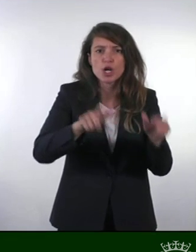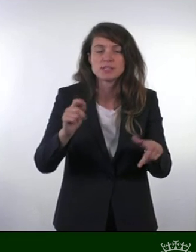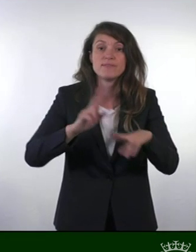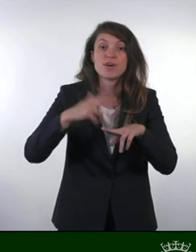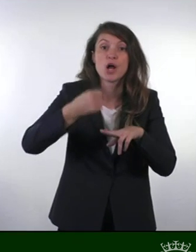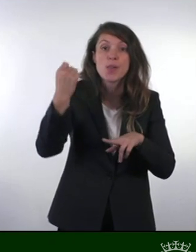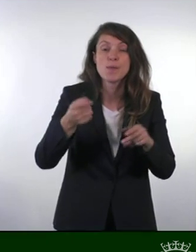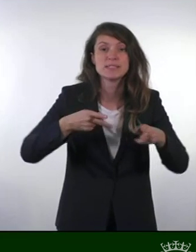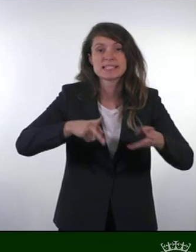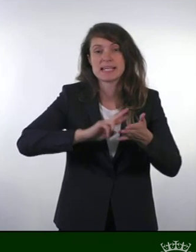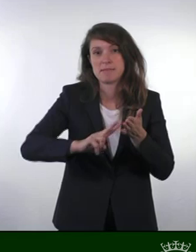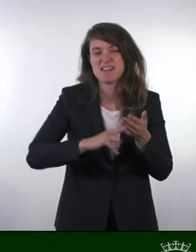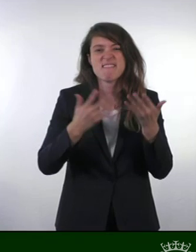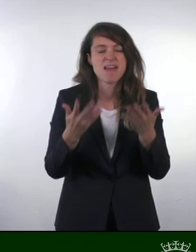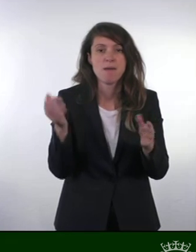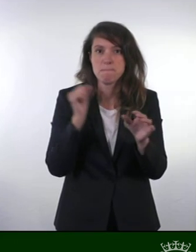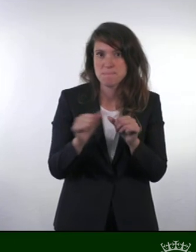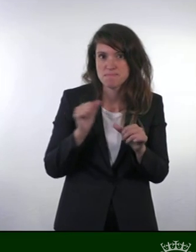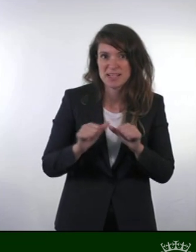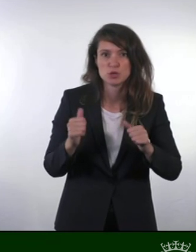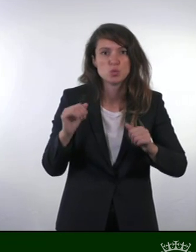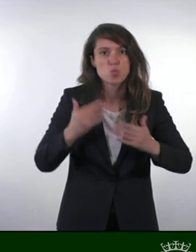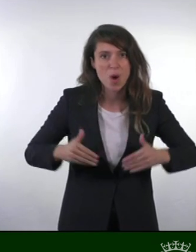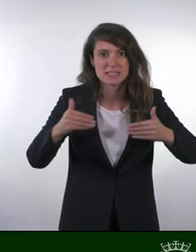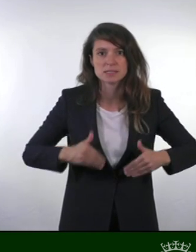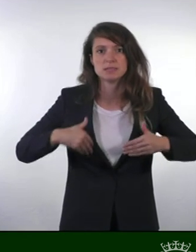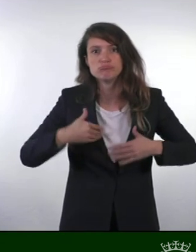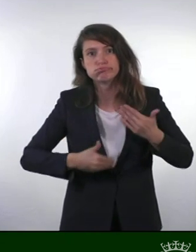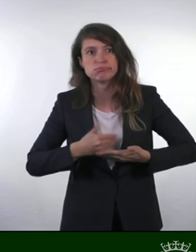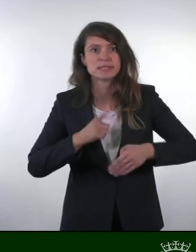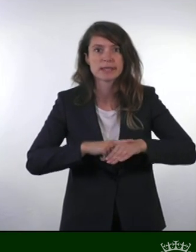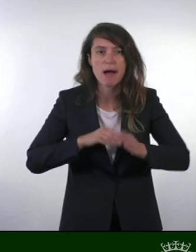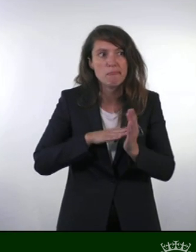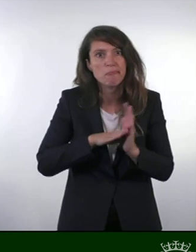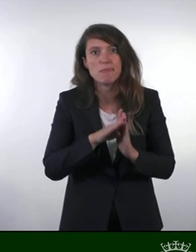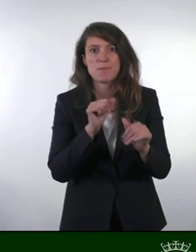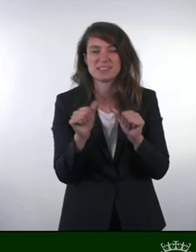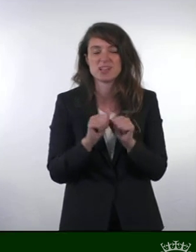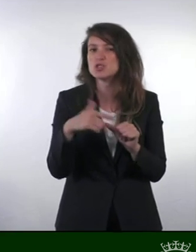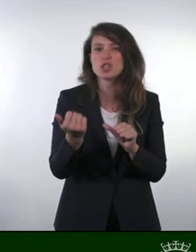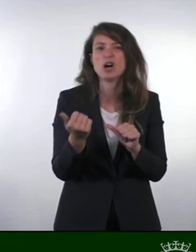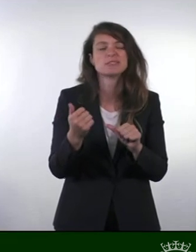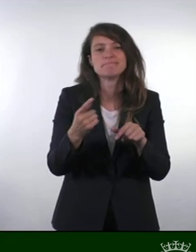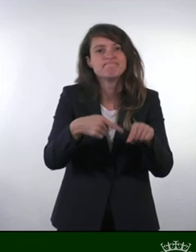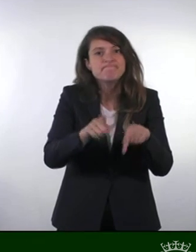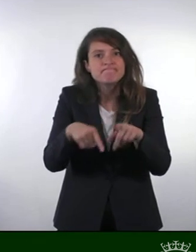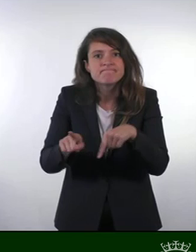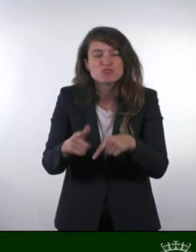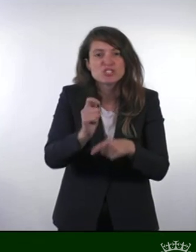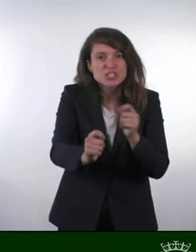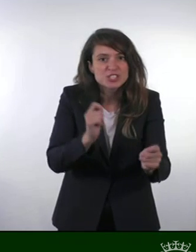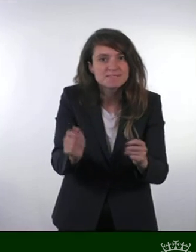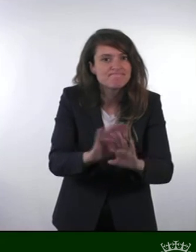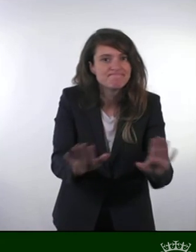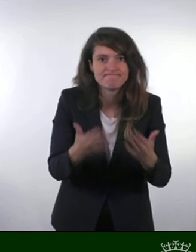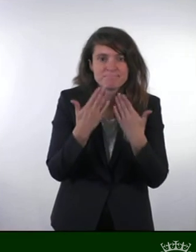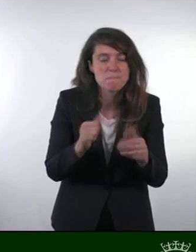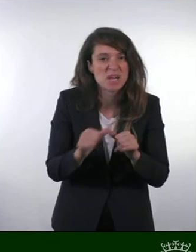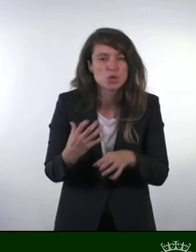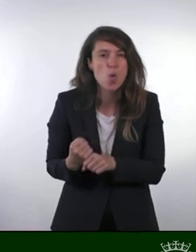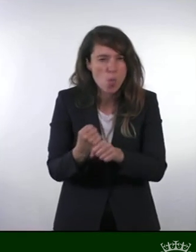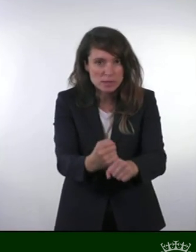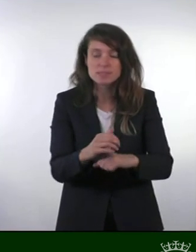It is much better now to wait for times to get better rather than laying people off.” That is my message.